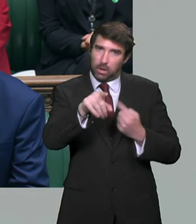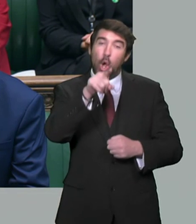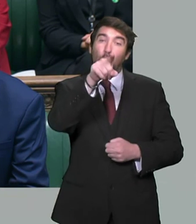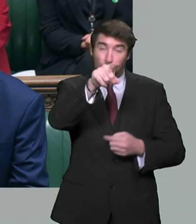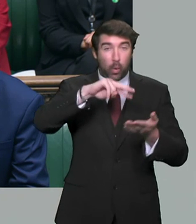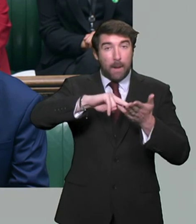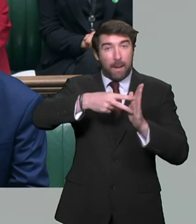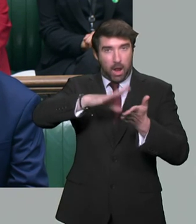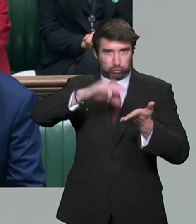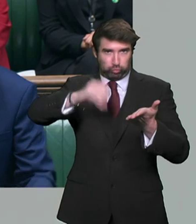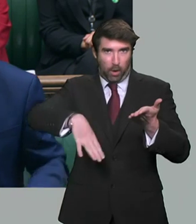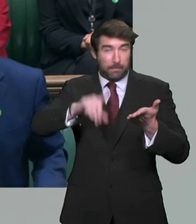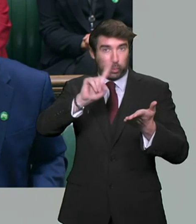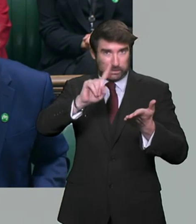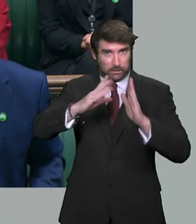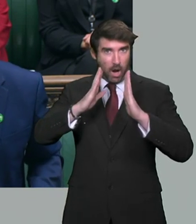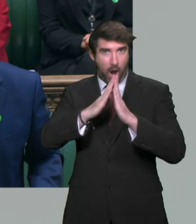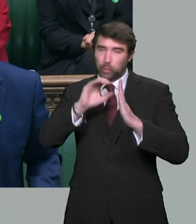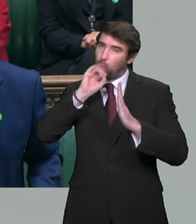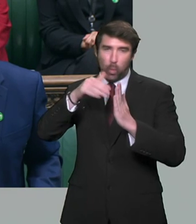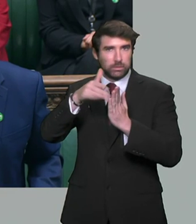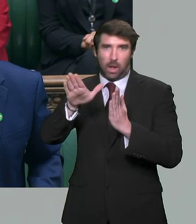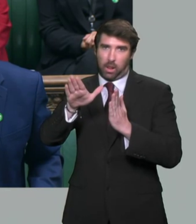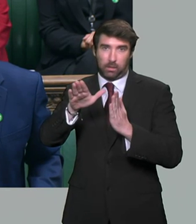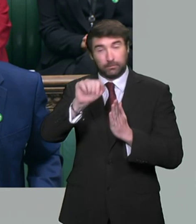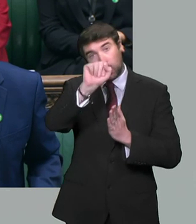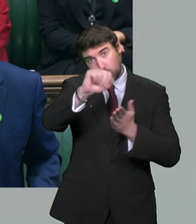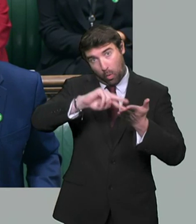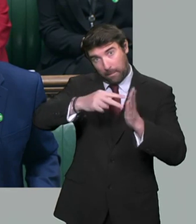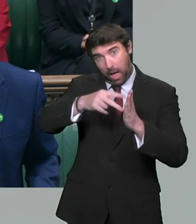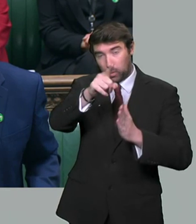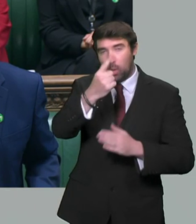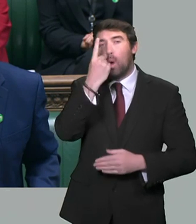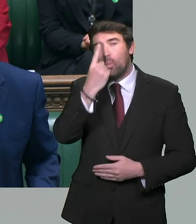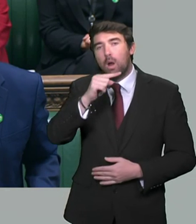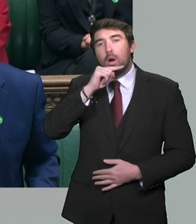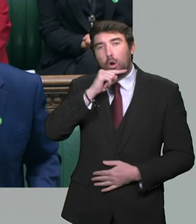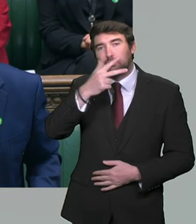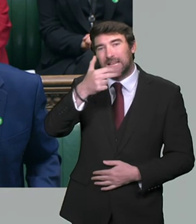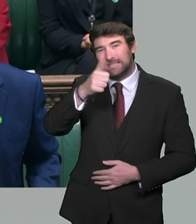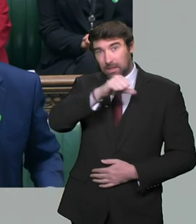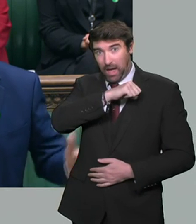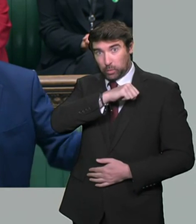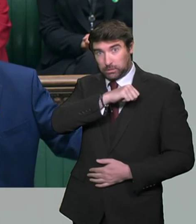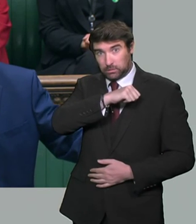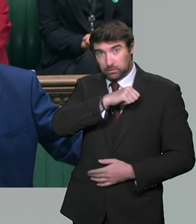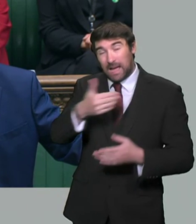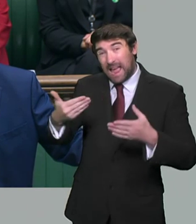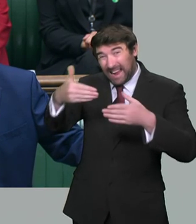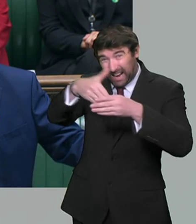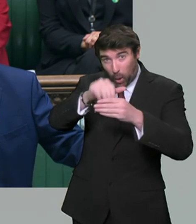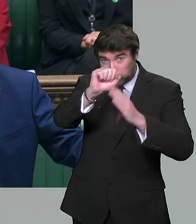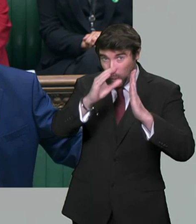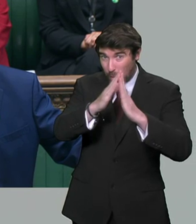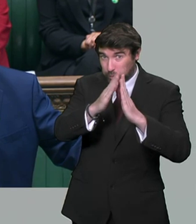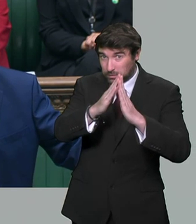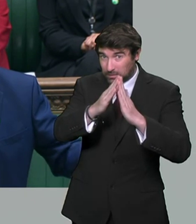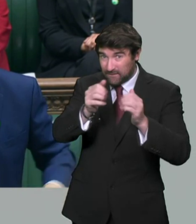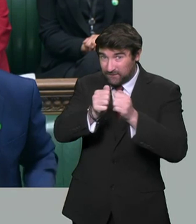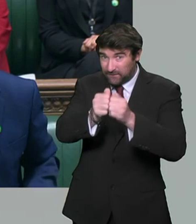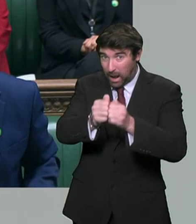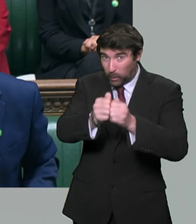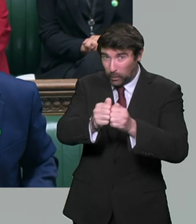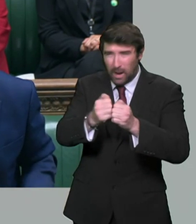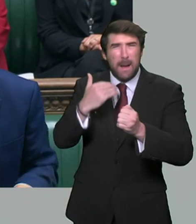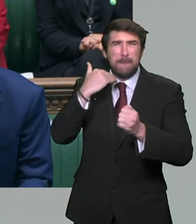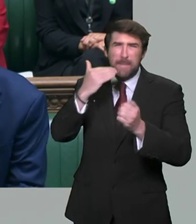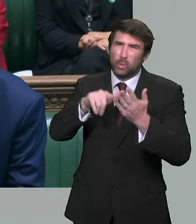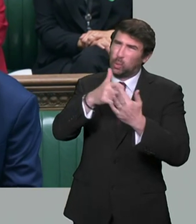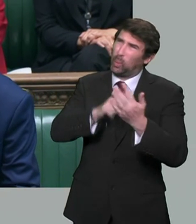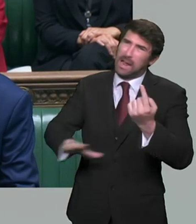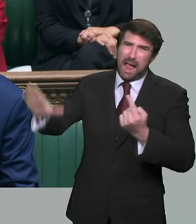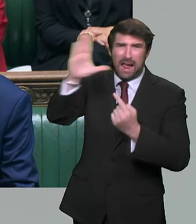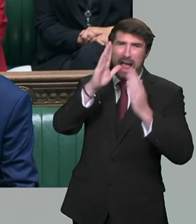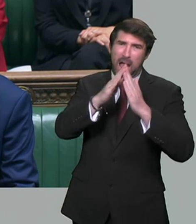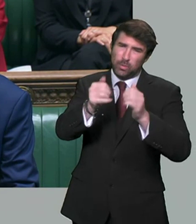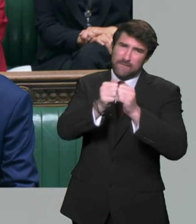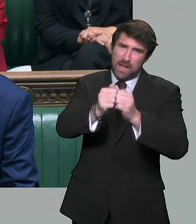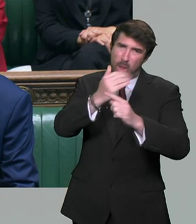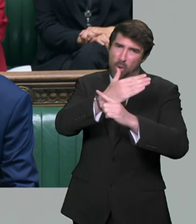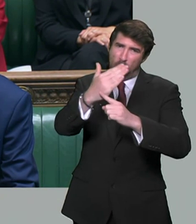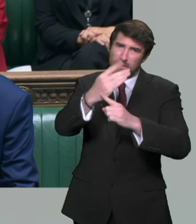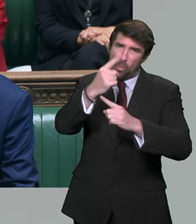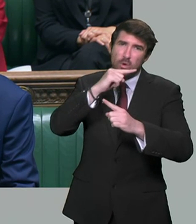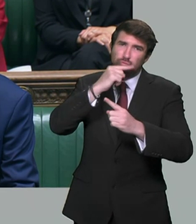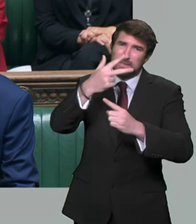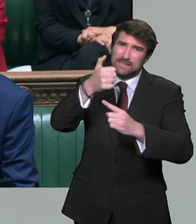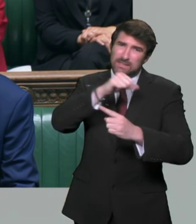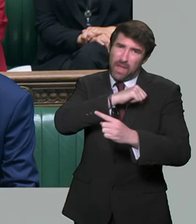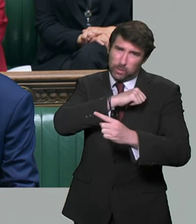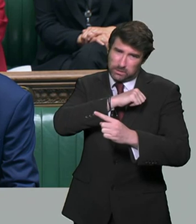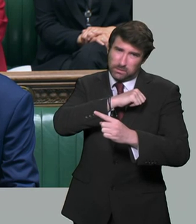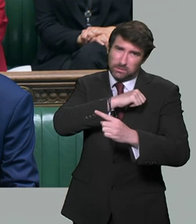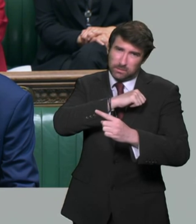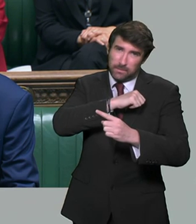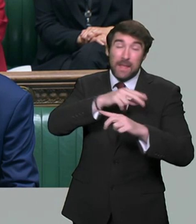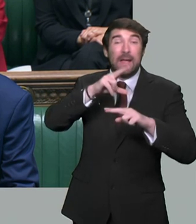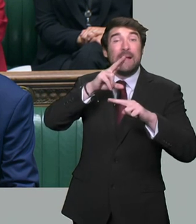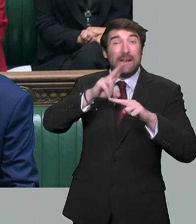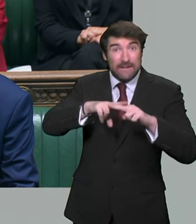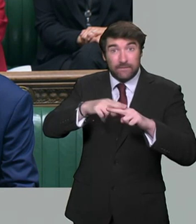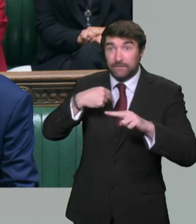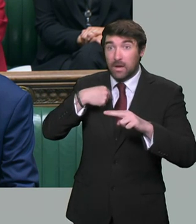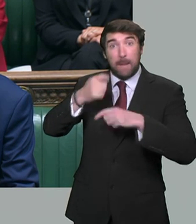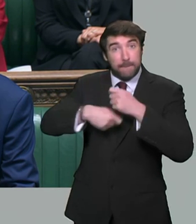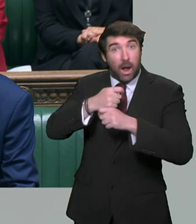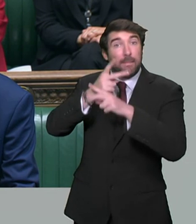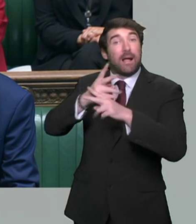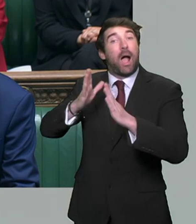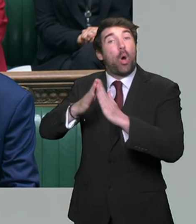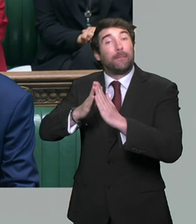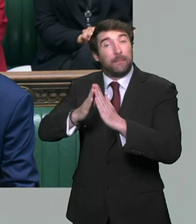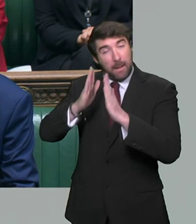Under the Prime Minister’s plan, someone with £186,000 including the value of their home—that is not untypical for constituents across the country—who is facing large costs because they have to go into care will have to pay £86,000.